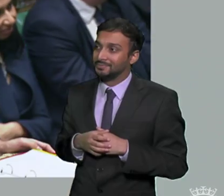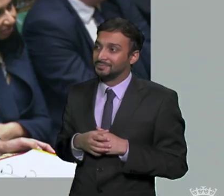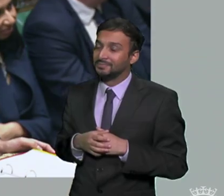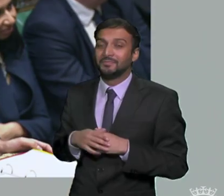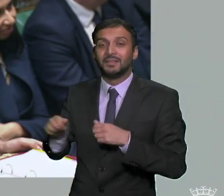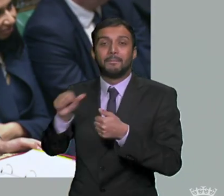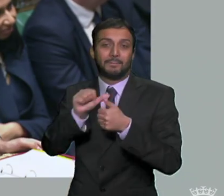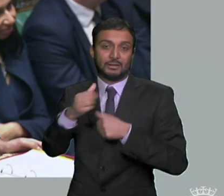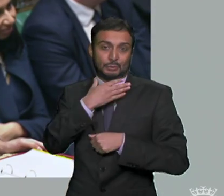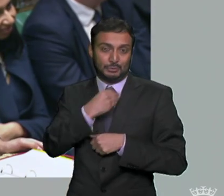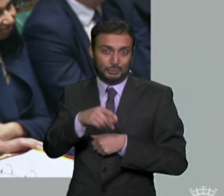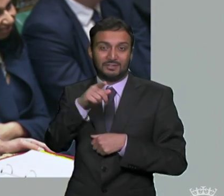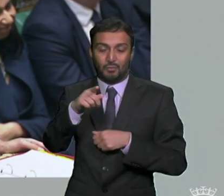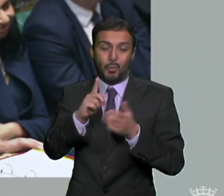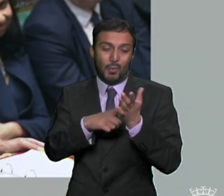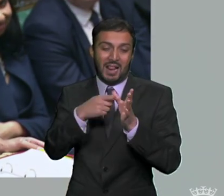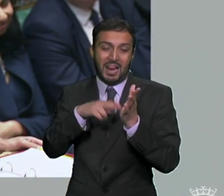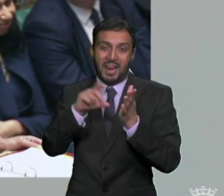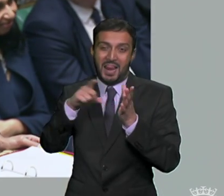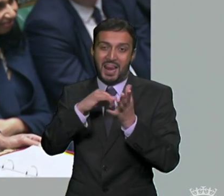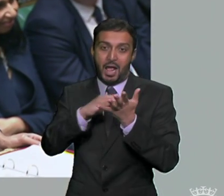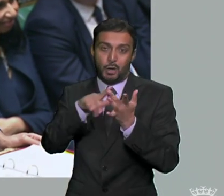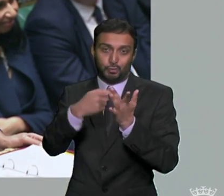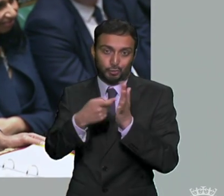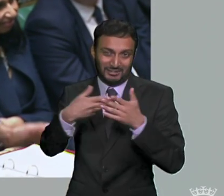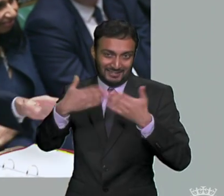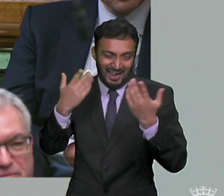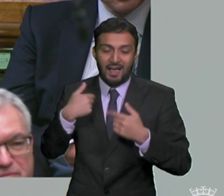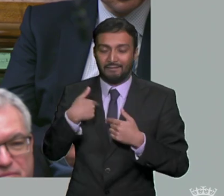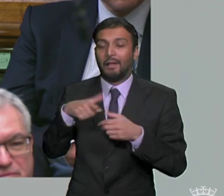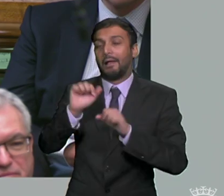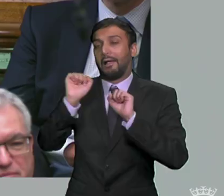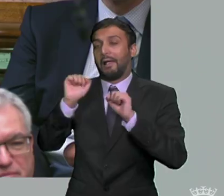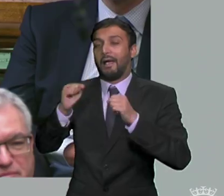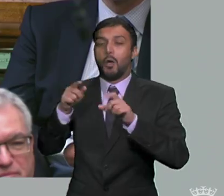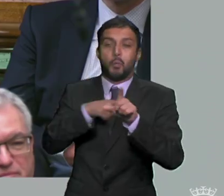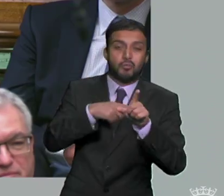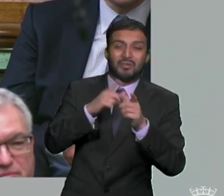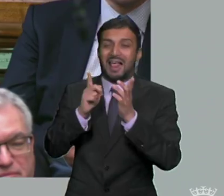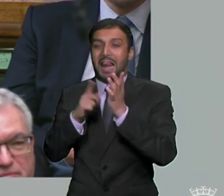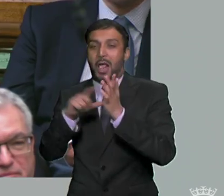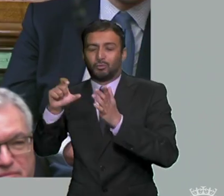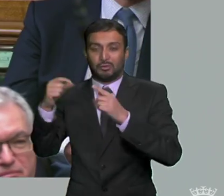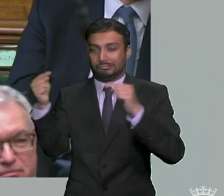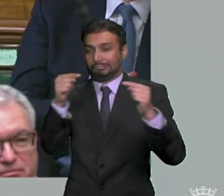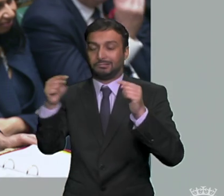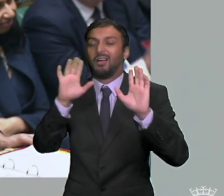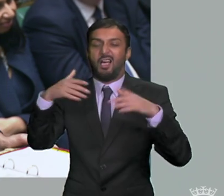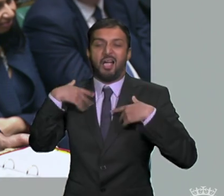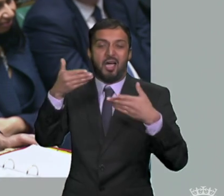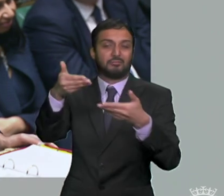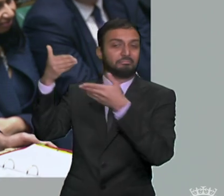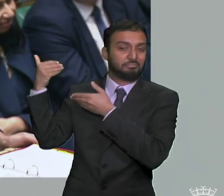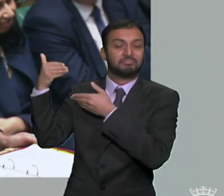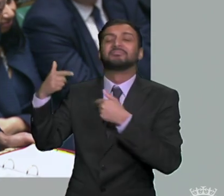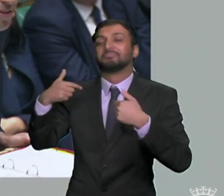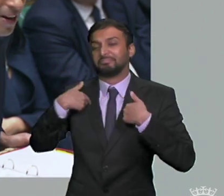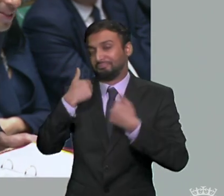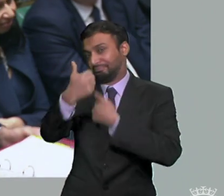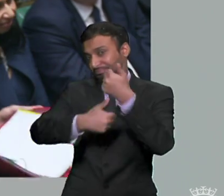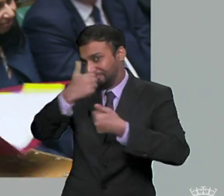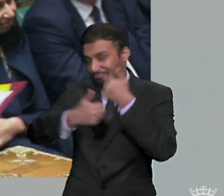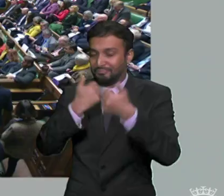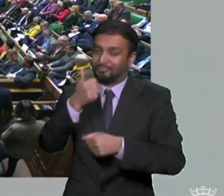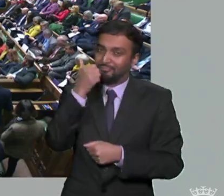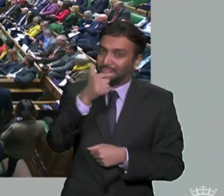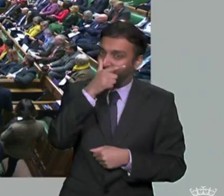I can put local rivalry aside on this occasion to join my honourable Friend in thanking Lancastrians for their contribution to our country, and I wish her the very best for today’s event.